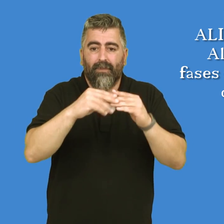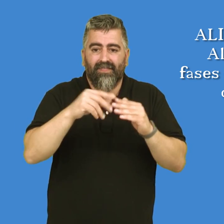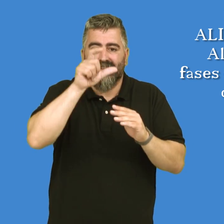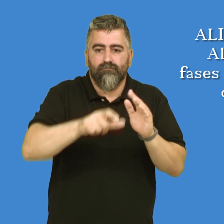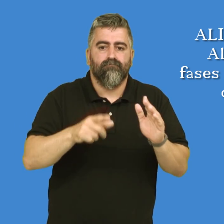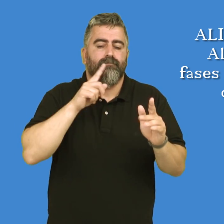persona